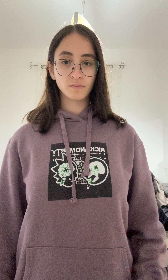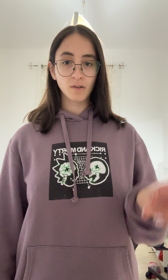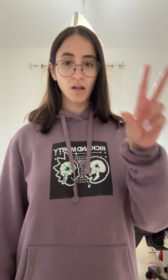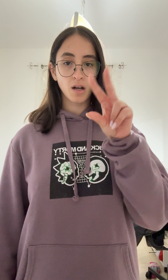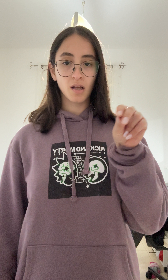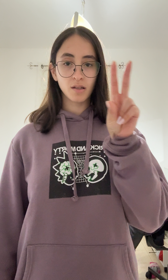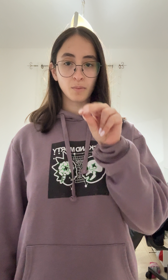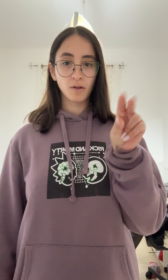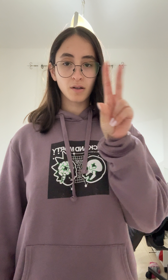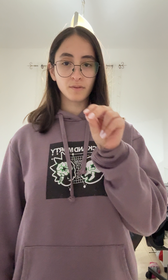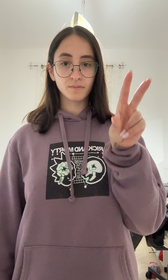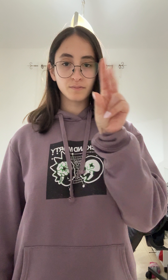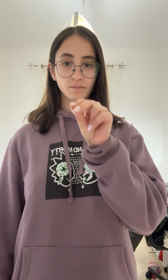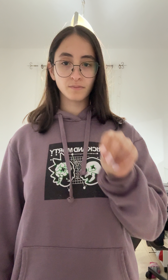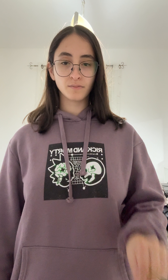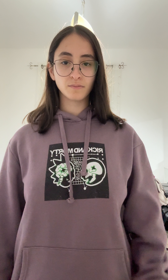לדבר